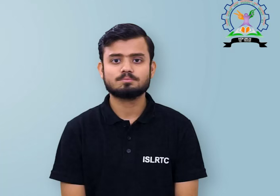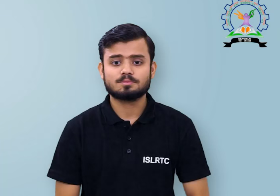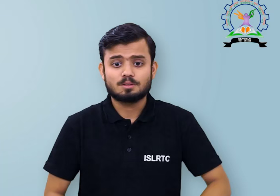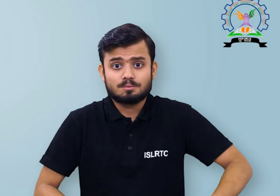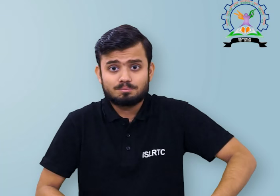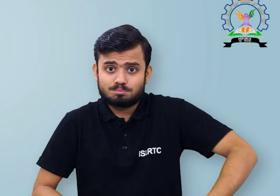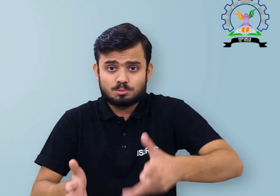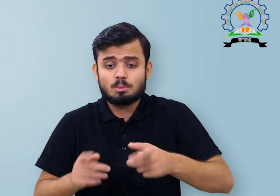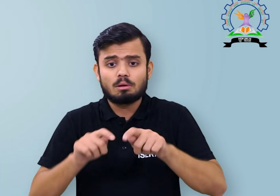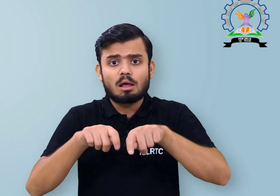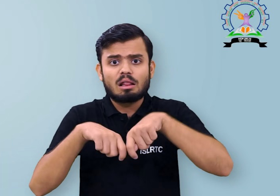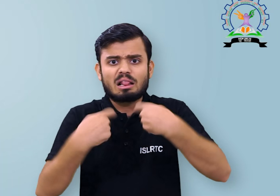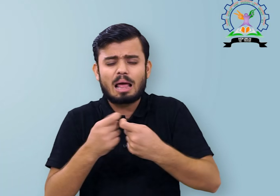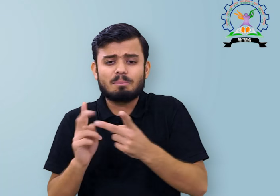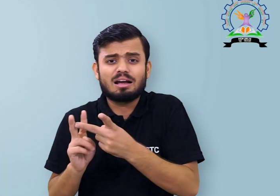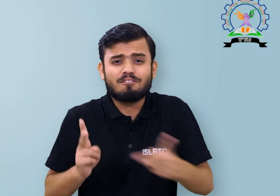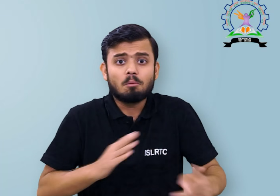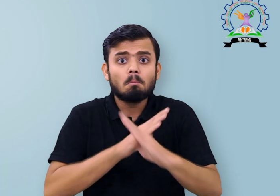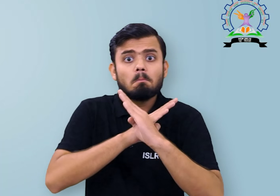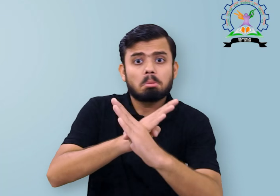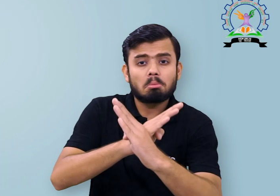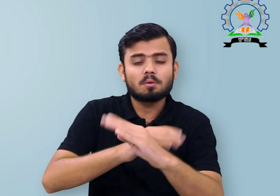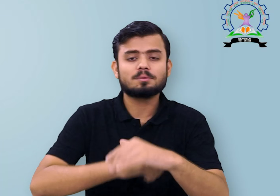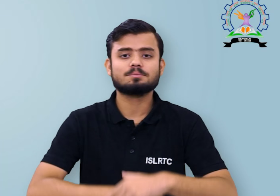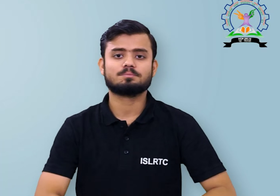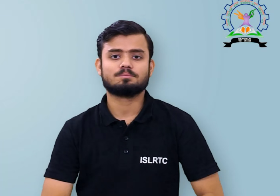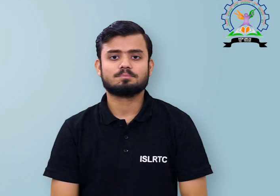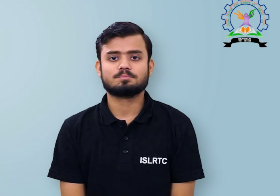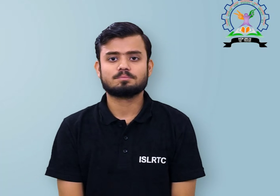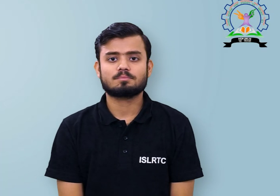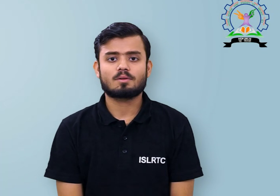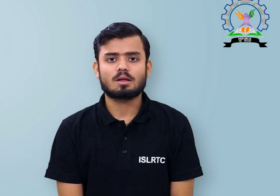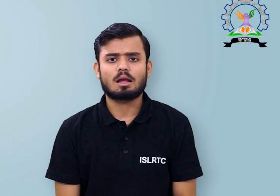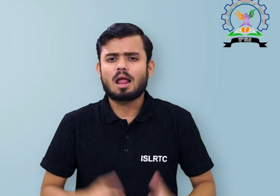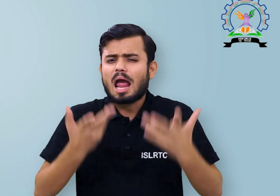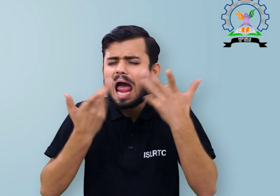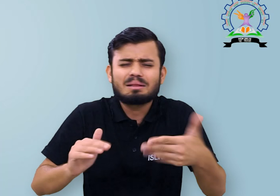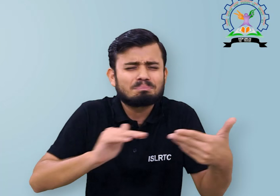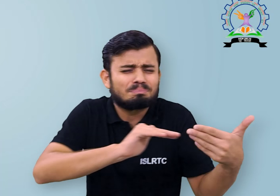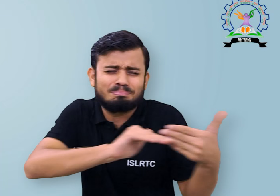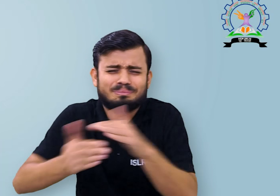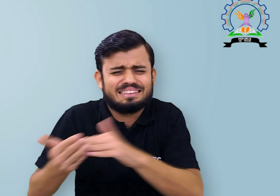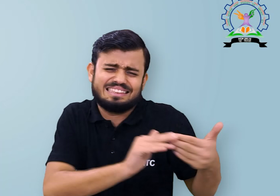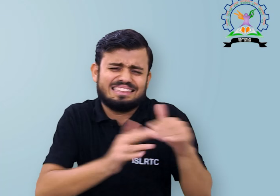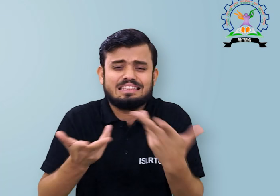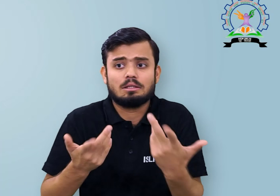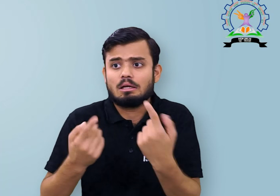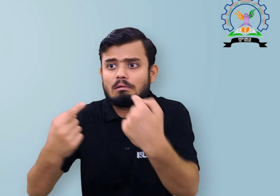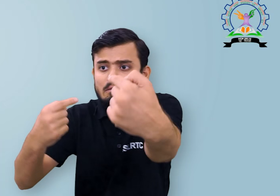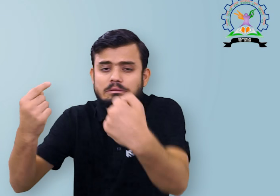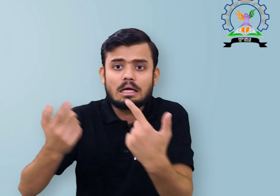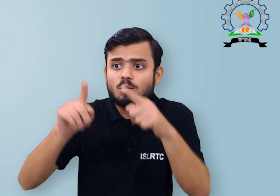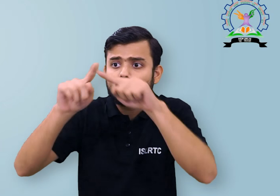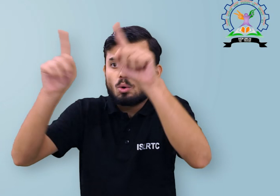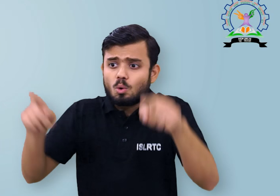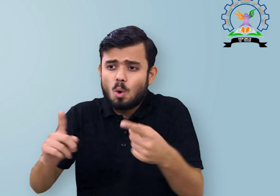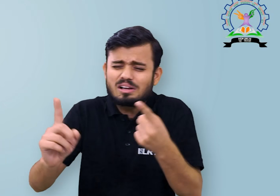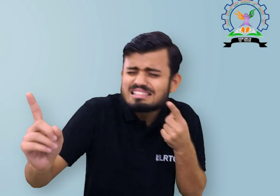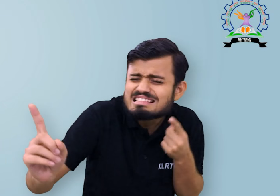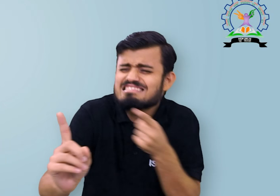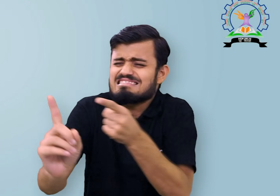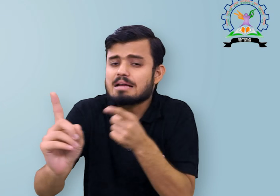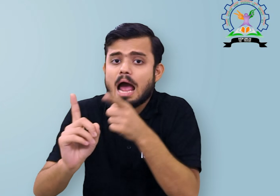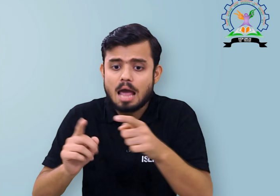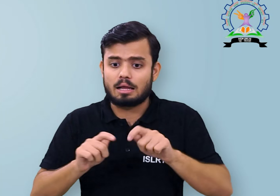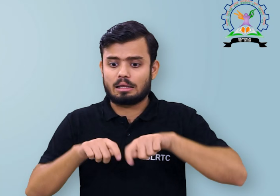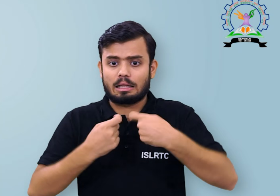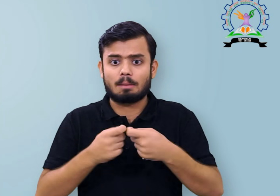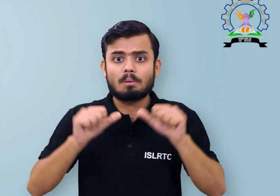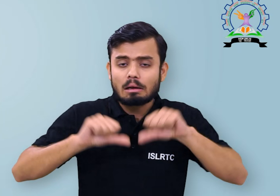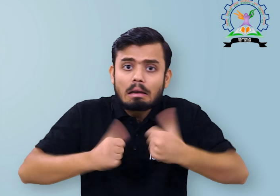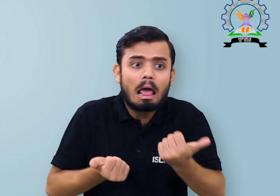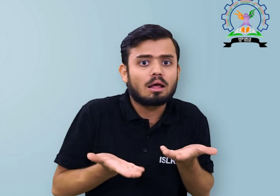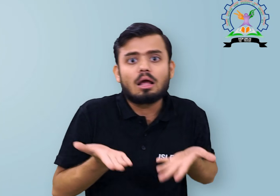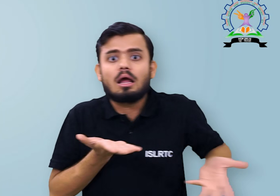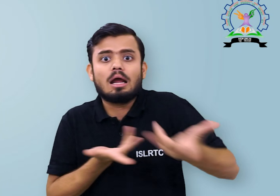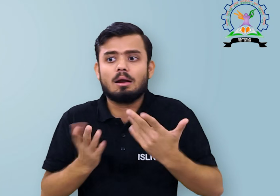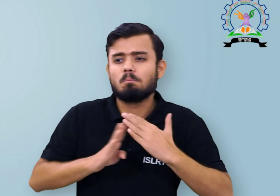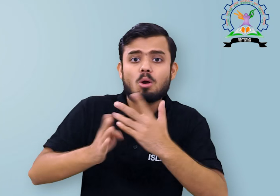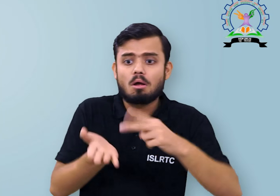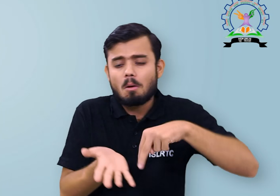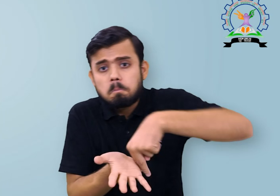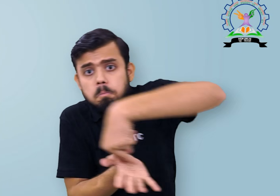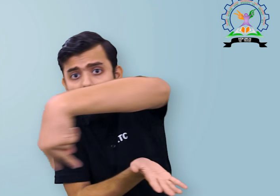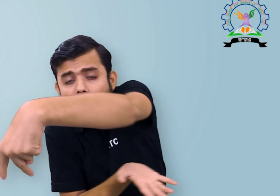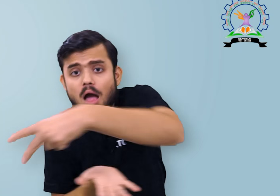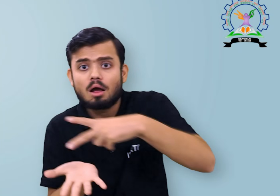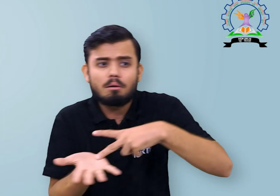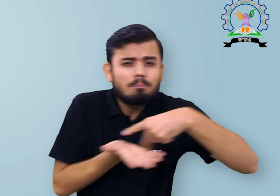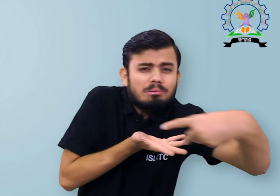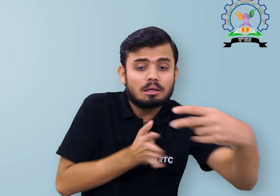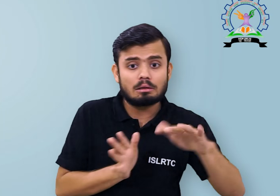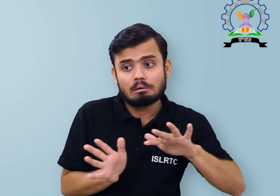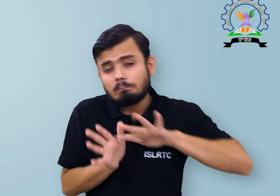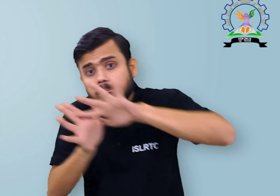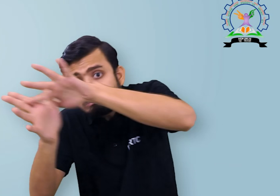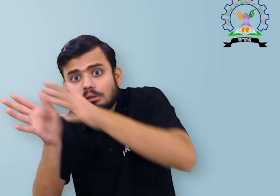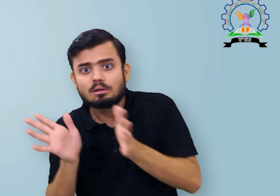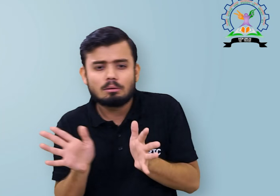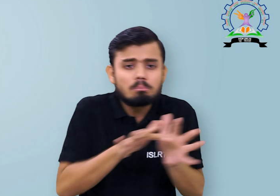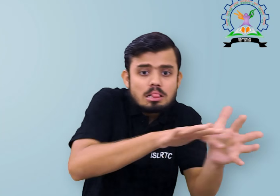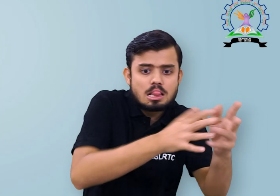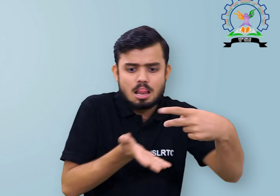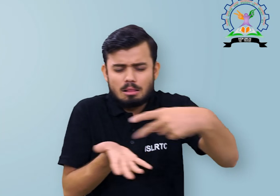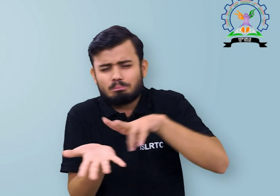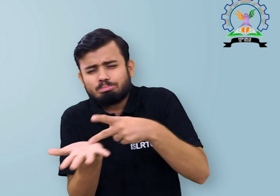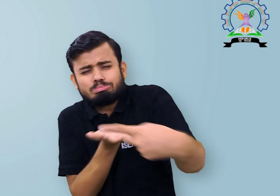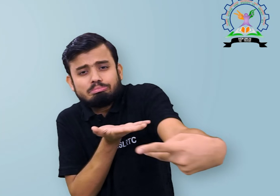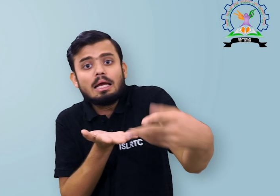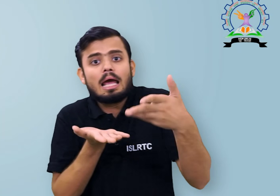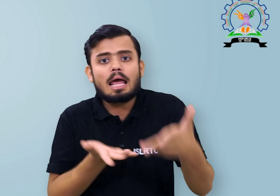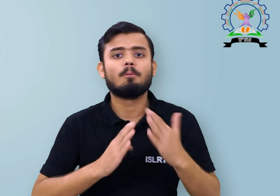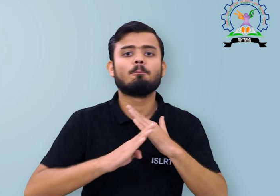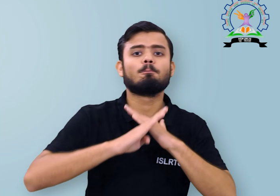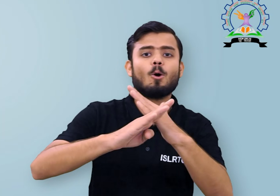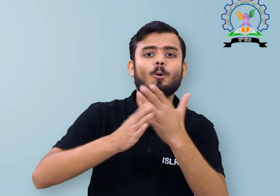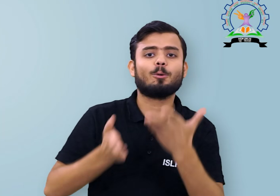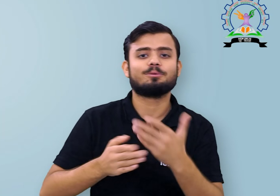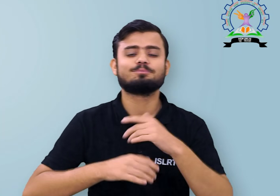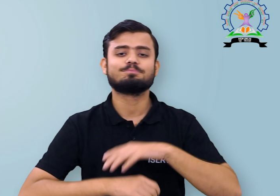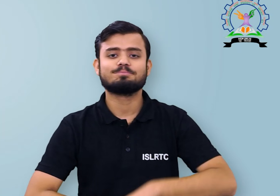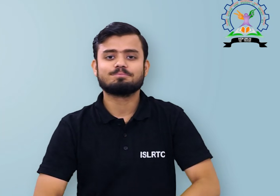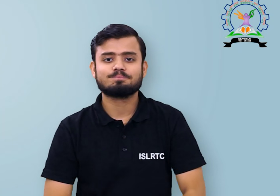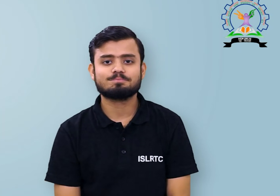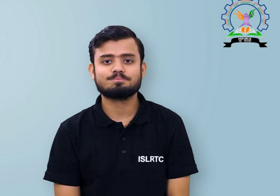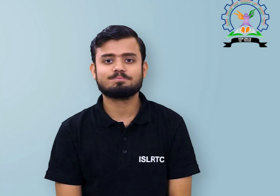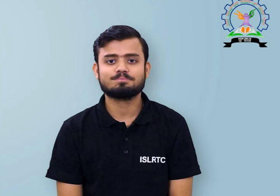Stopper A stopper in football is a player who is positioned between the defenders and midfielders, and their main role is to stop the ball from reaching the defense.